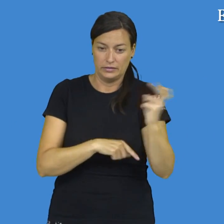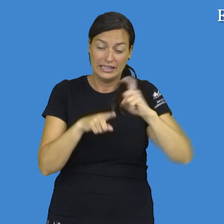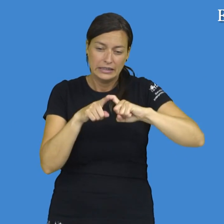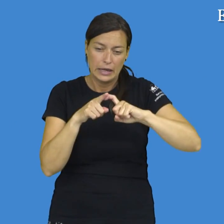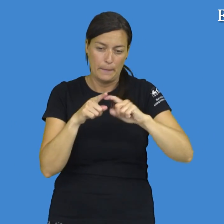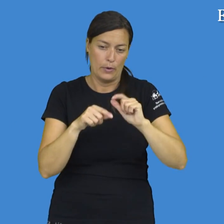tipo